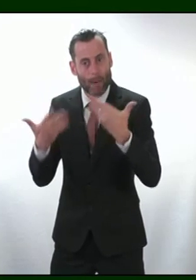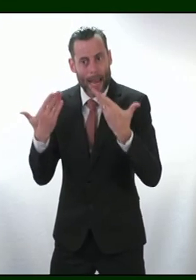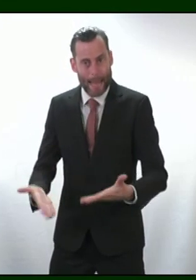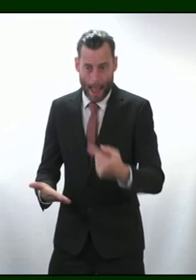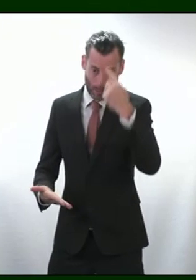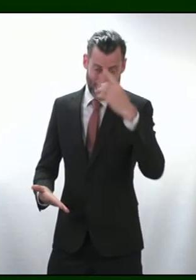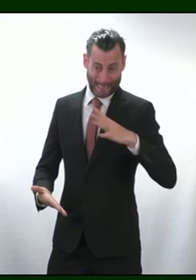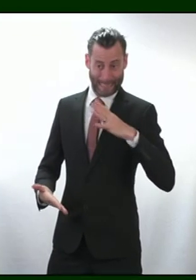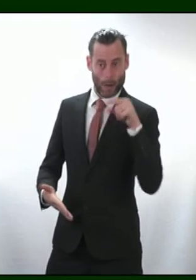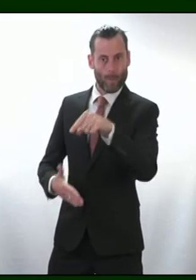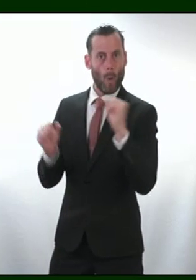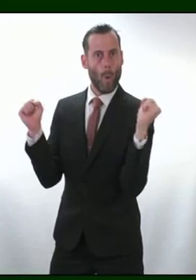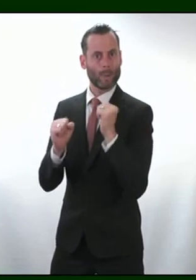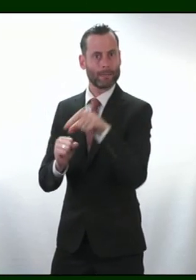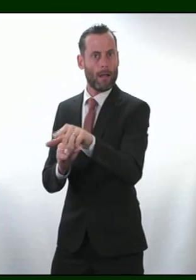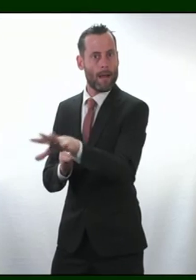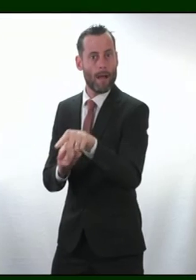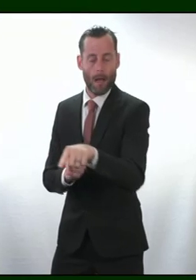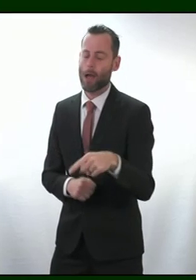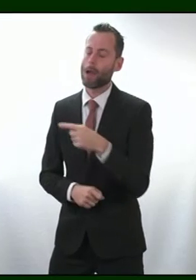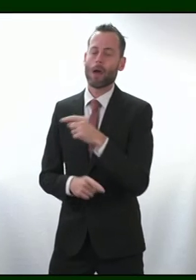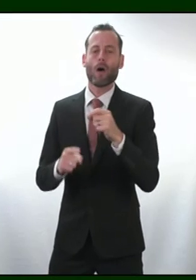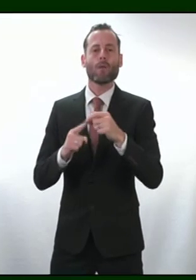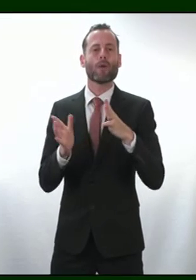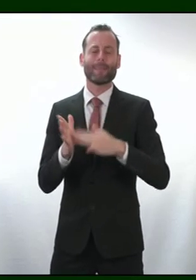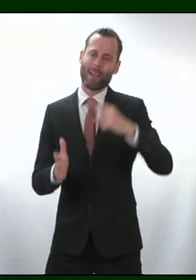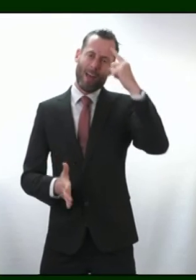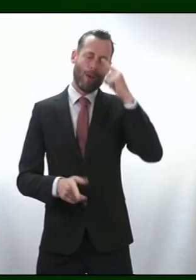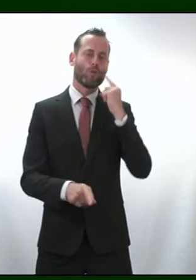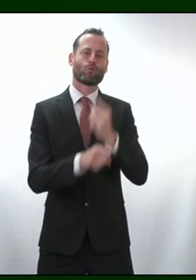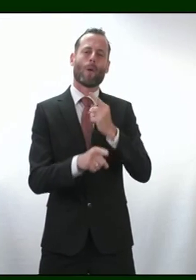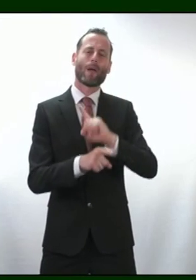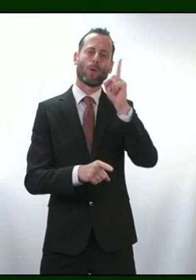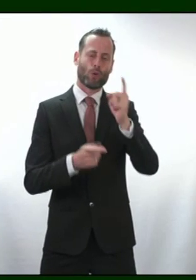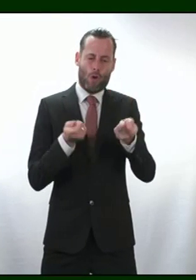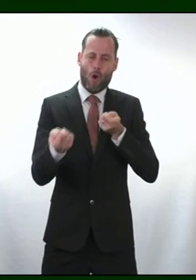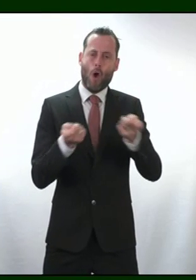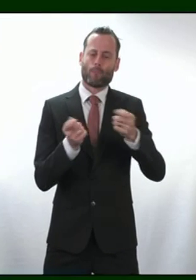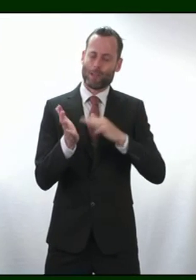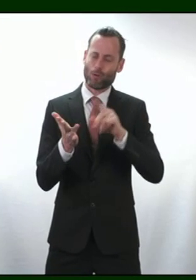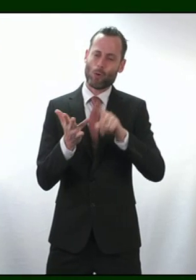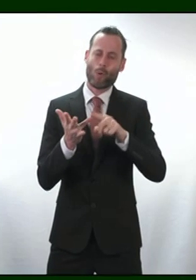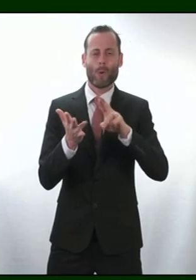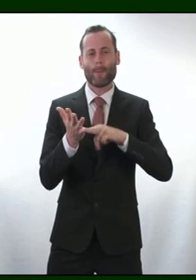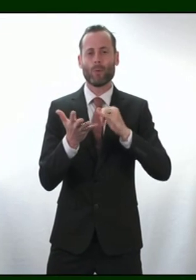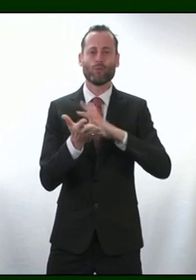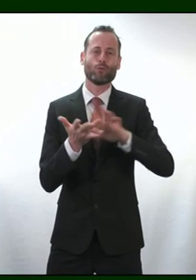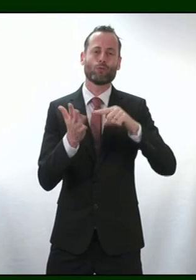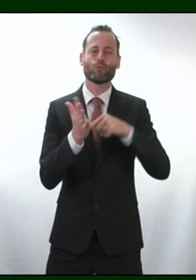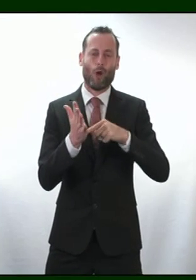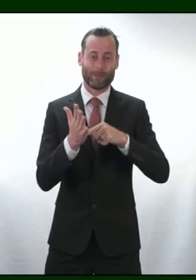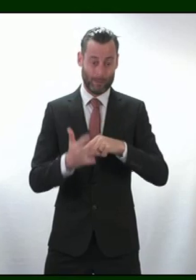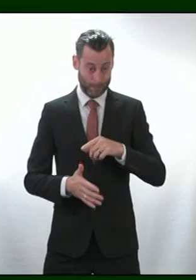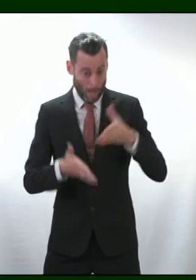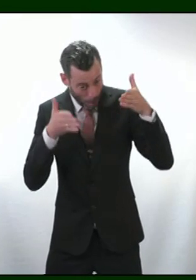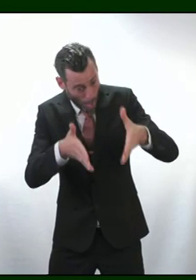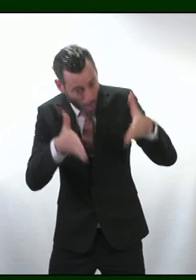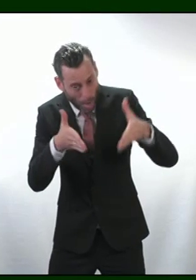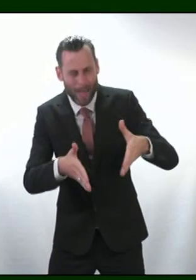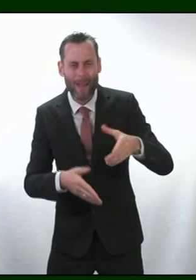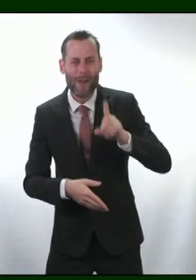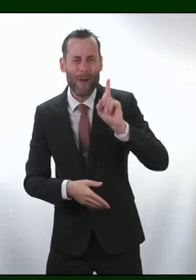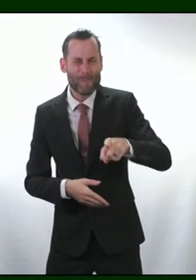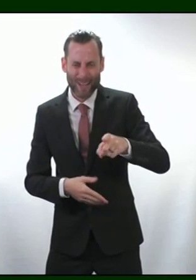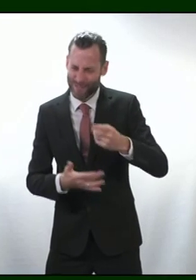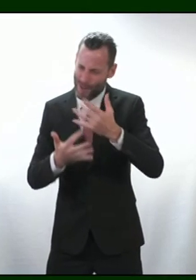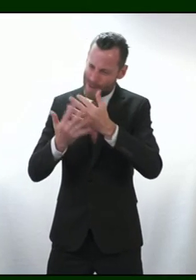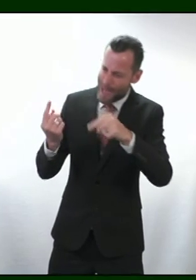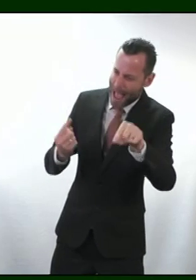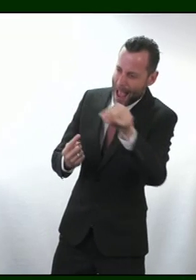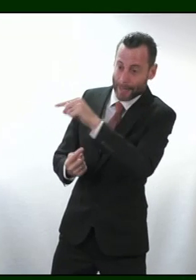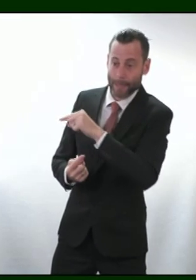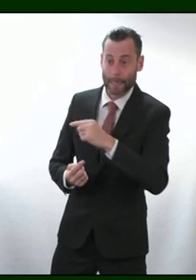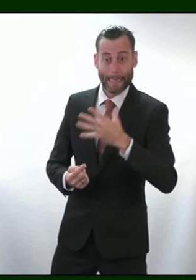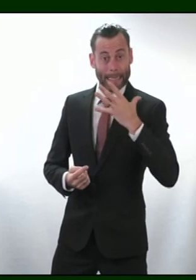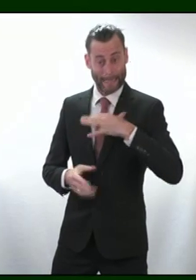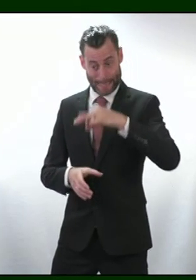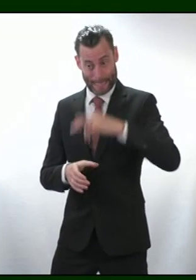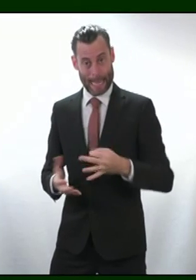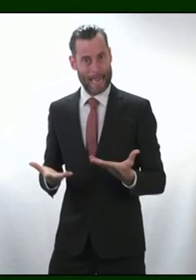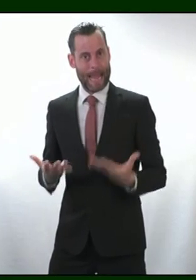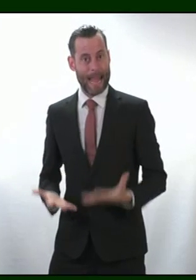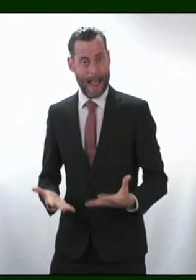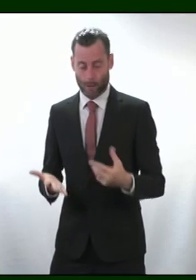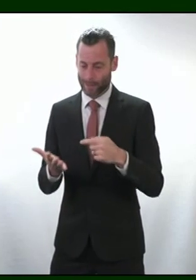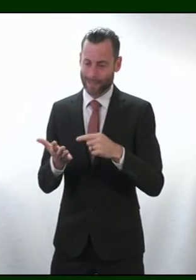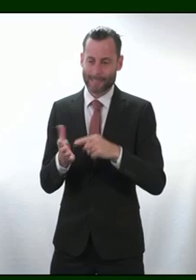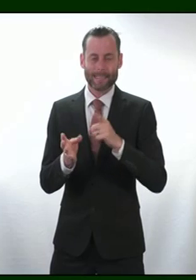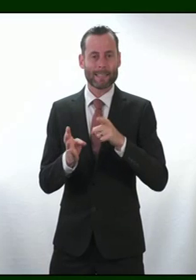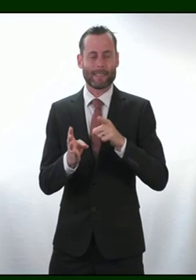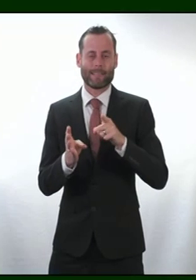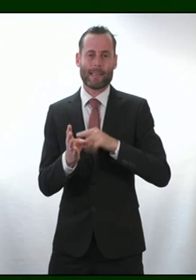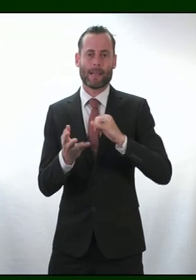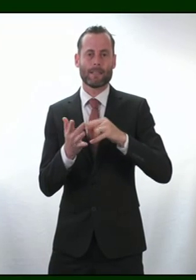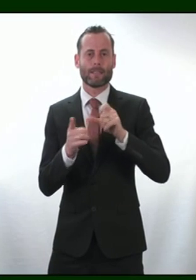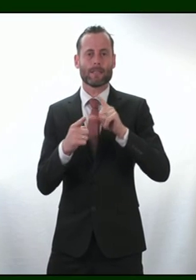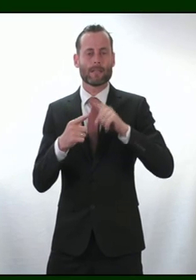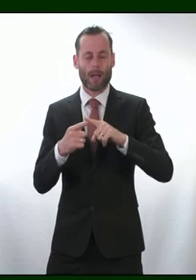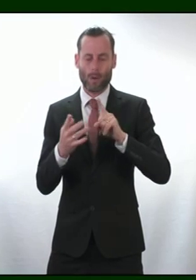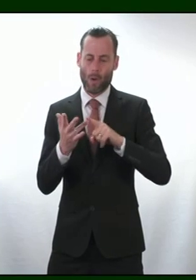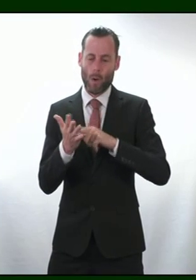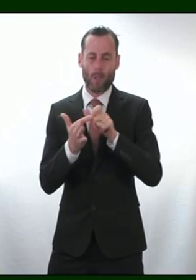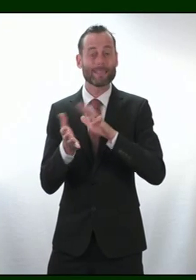The Prime Minister has put his faith in Operation Moonshot, but, meanwhile, on planet Earth, there were no NHS tests available for several high-infection areas, including for Tameside and Oldham in my own constituency.